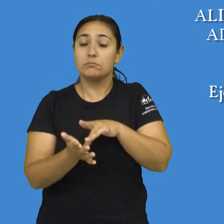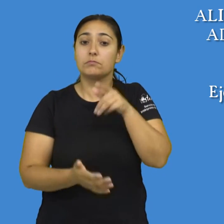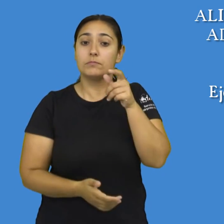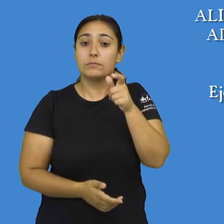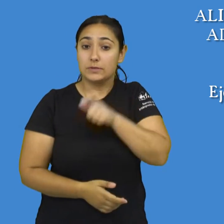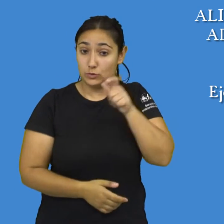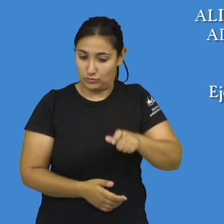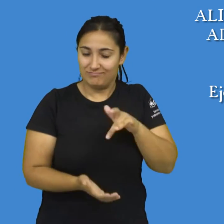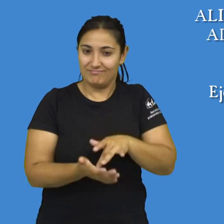persona